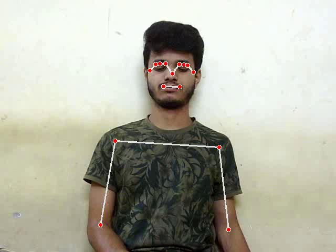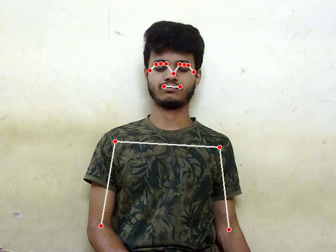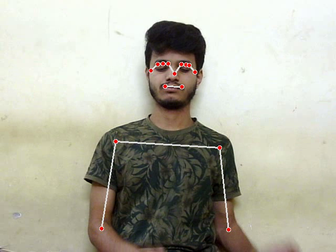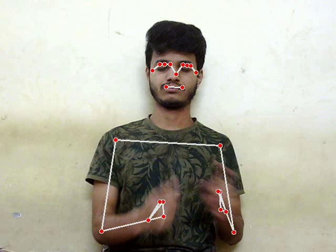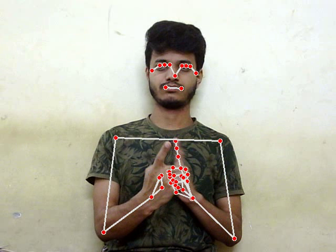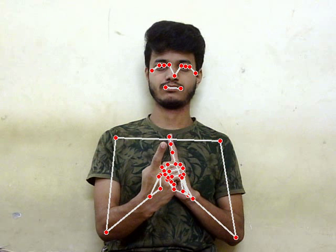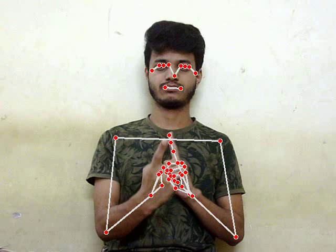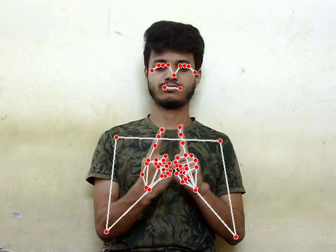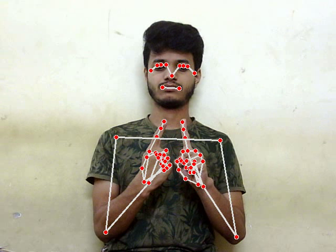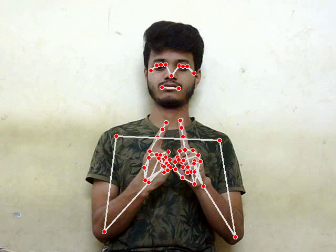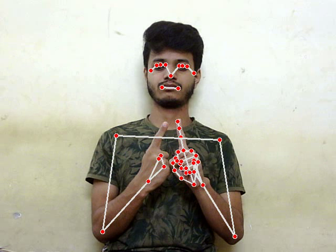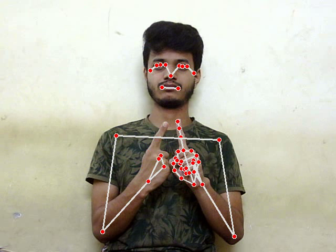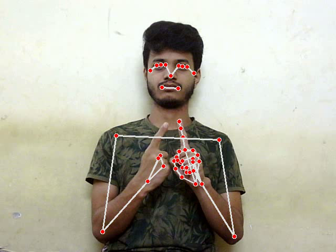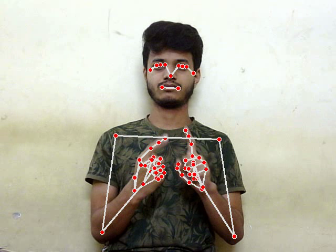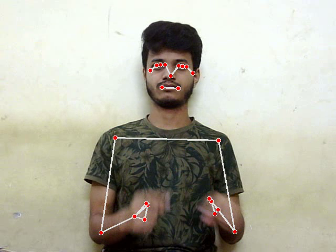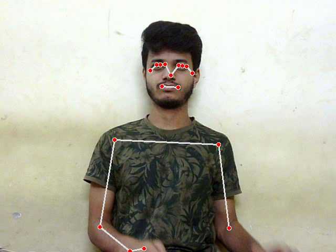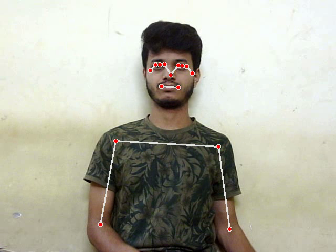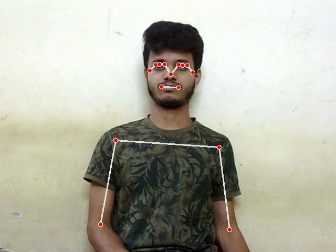meet